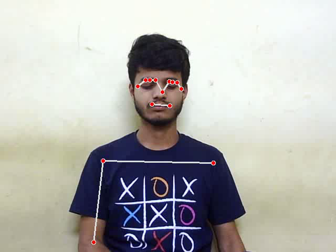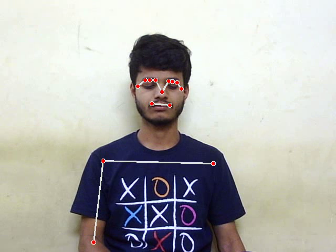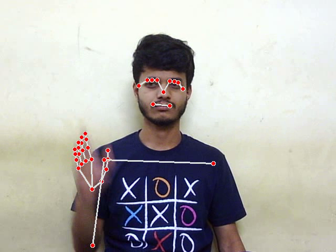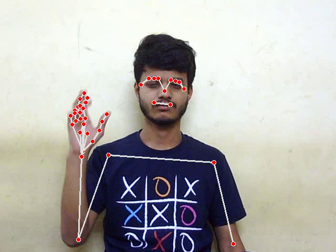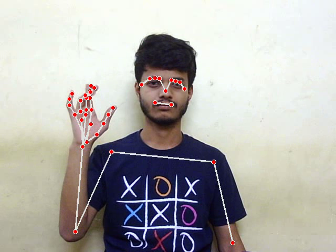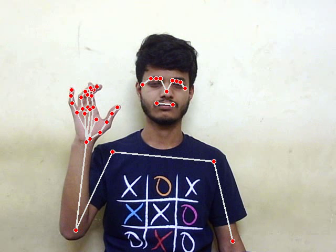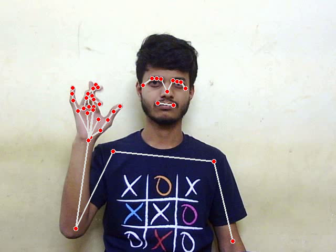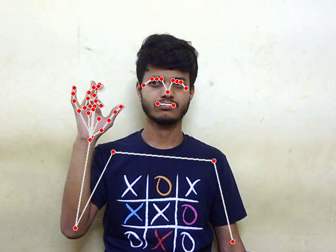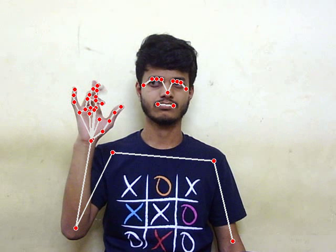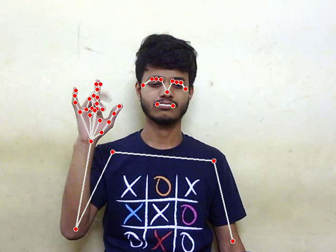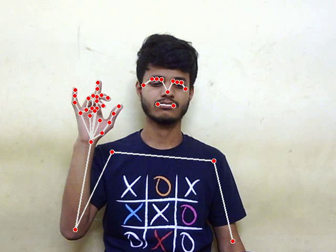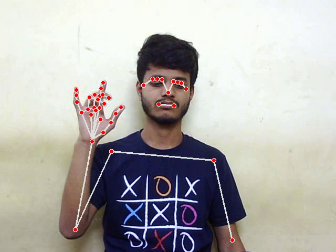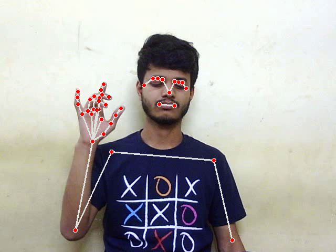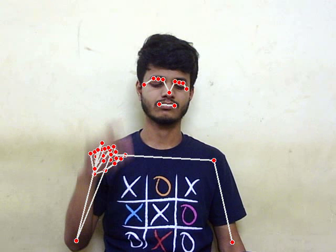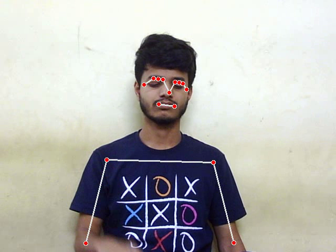why